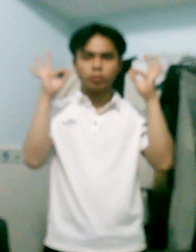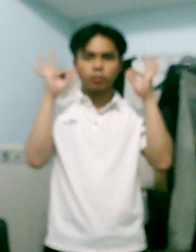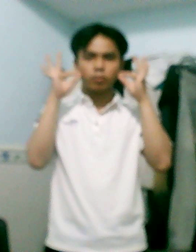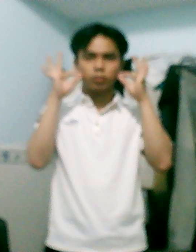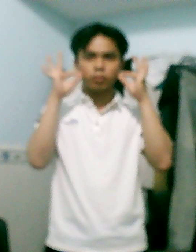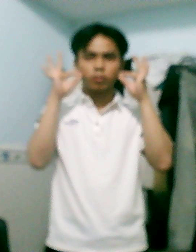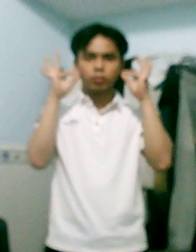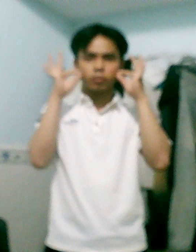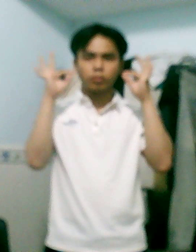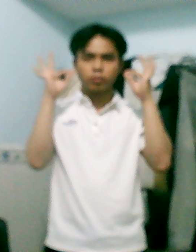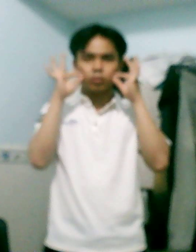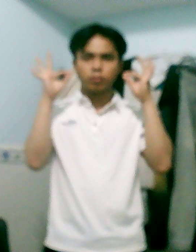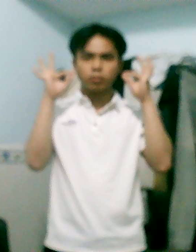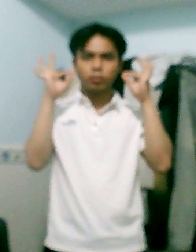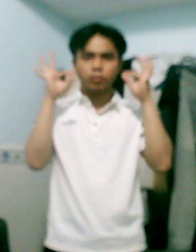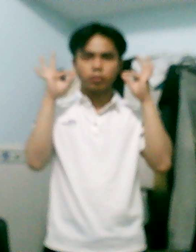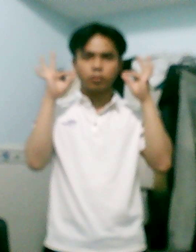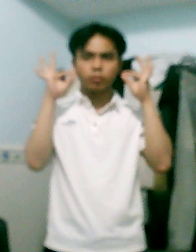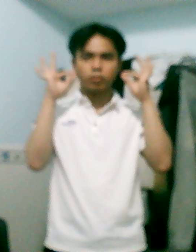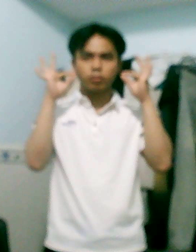meo